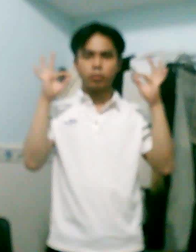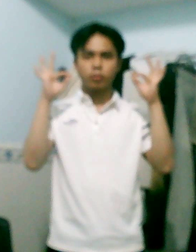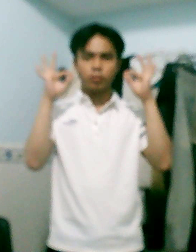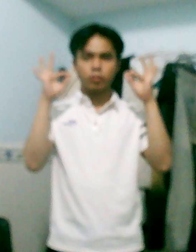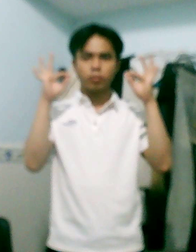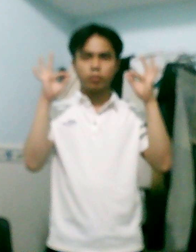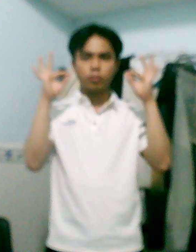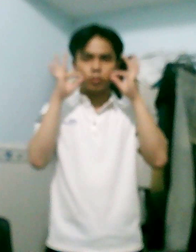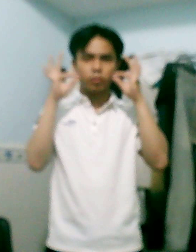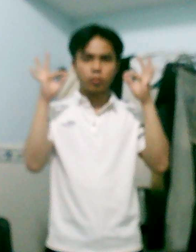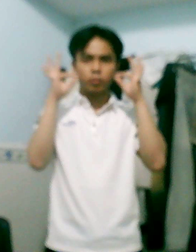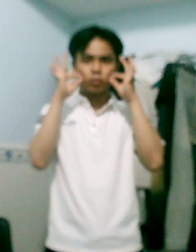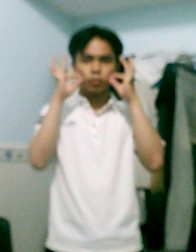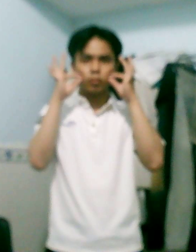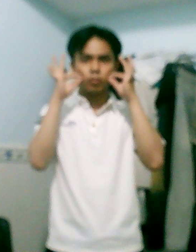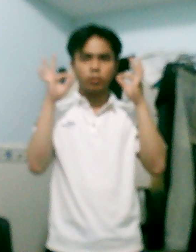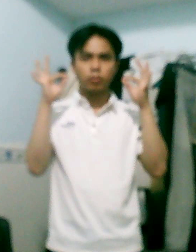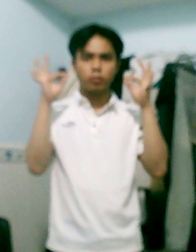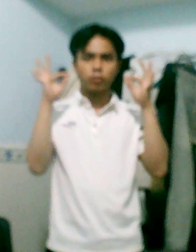meo